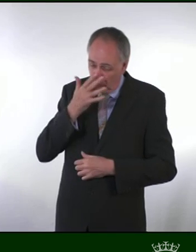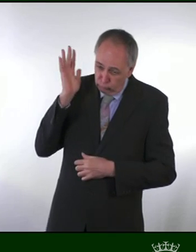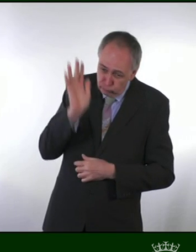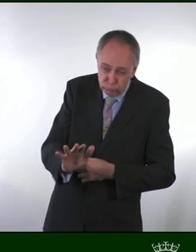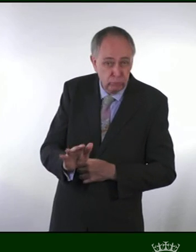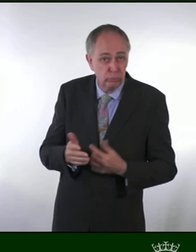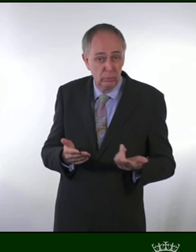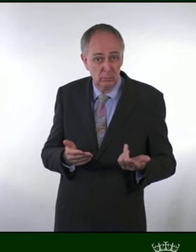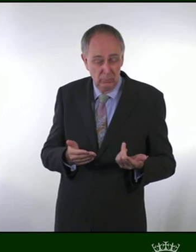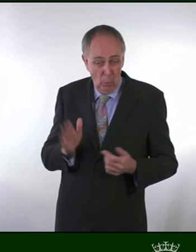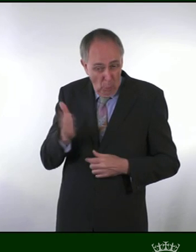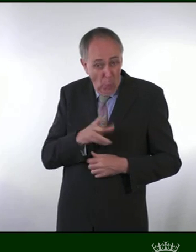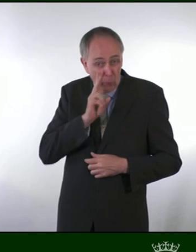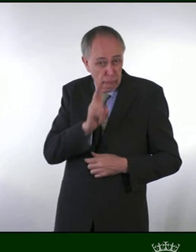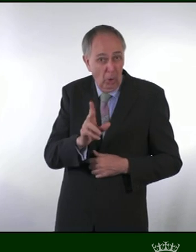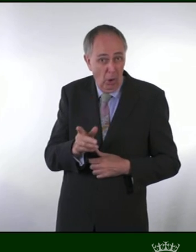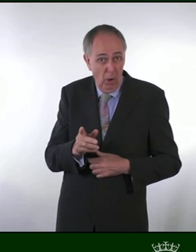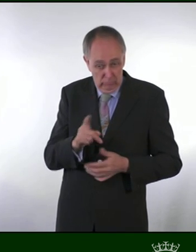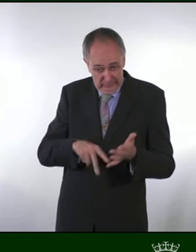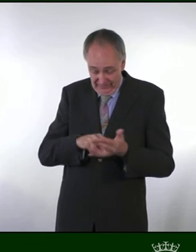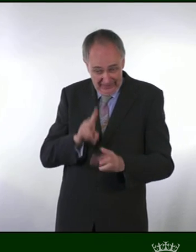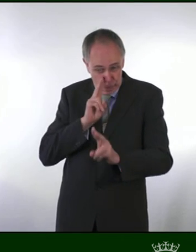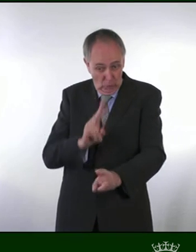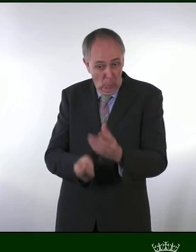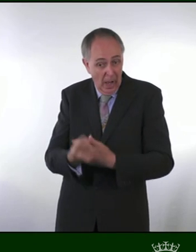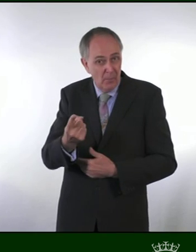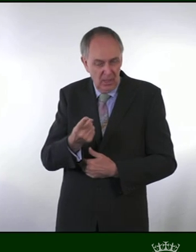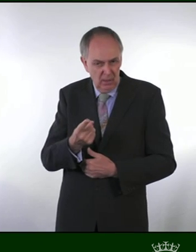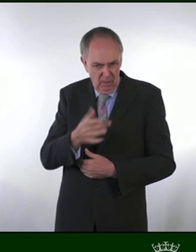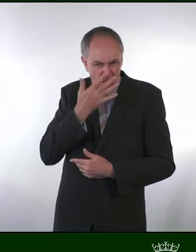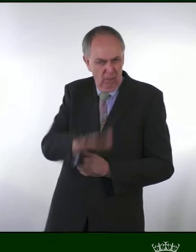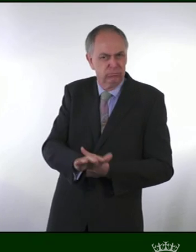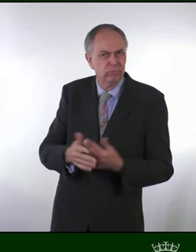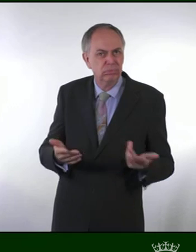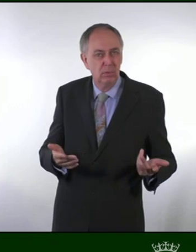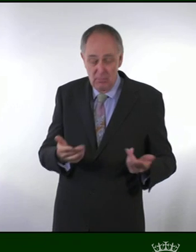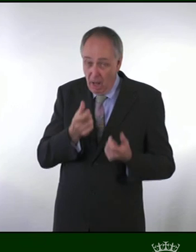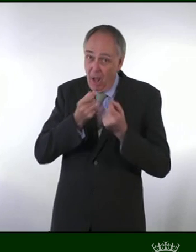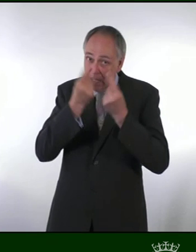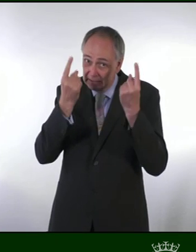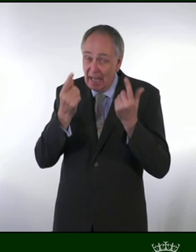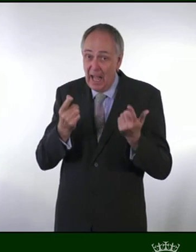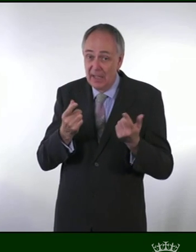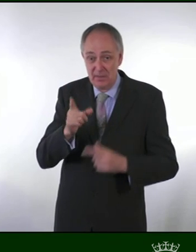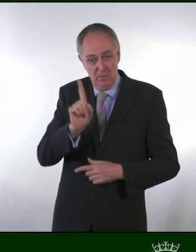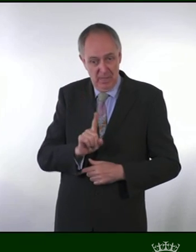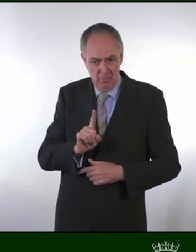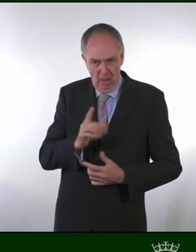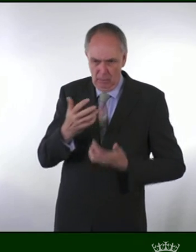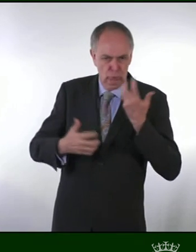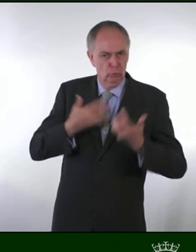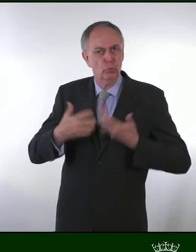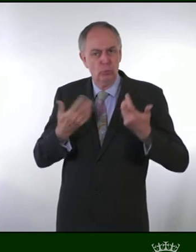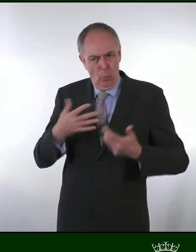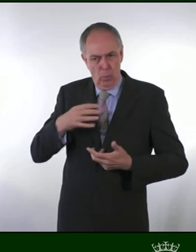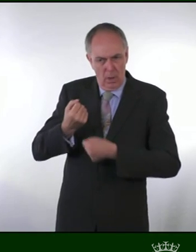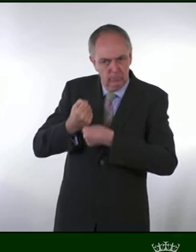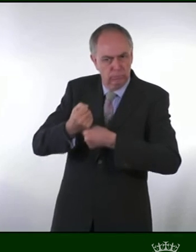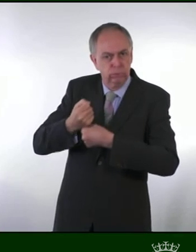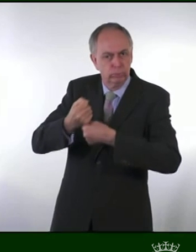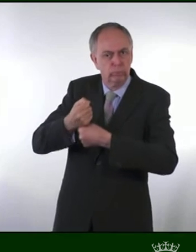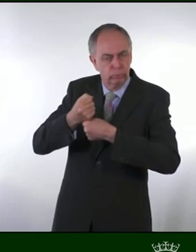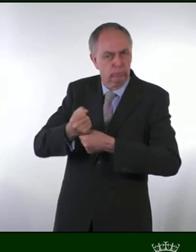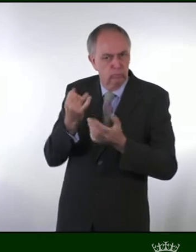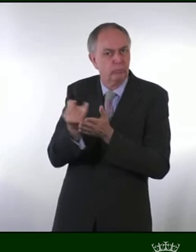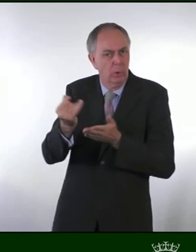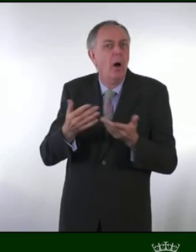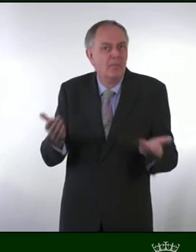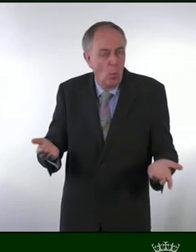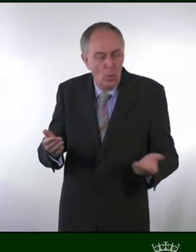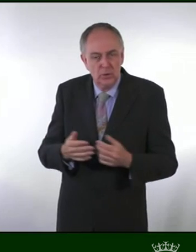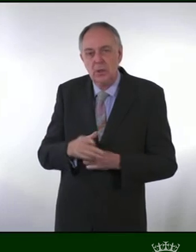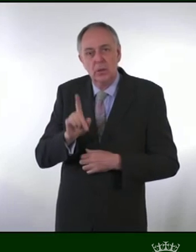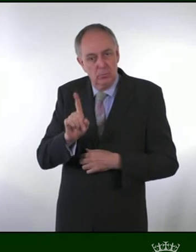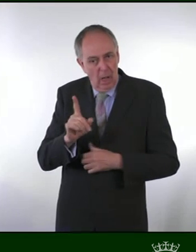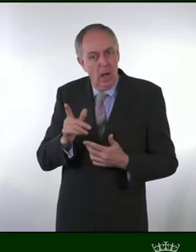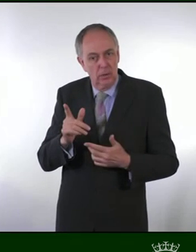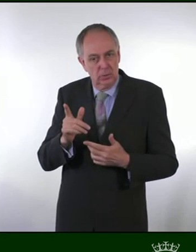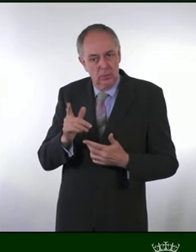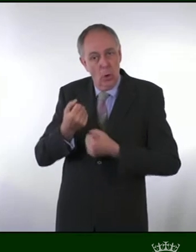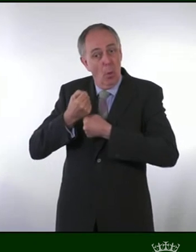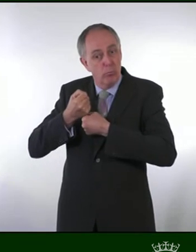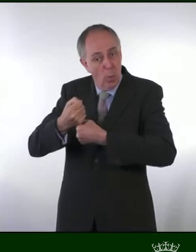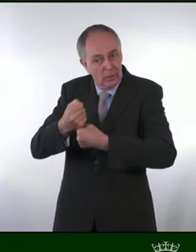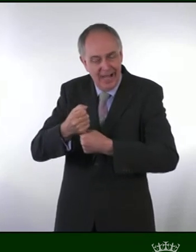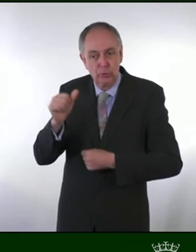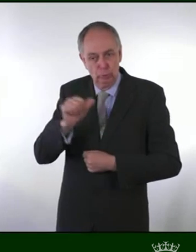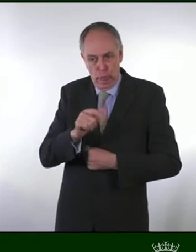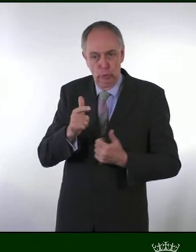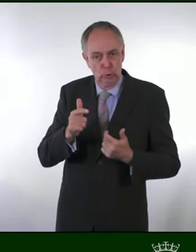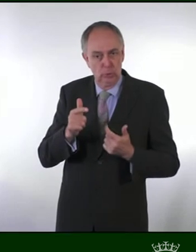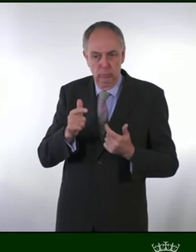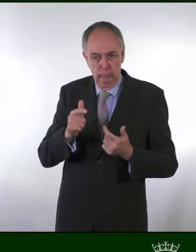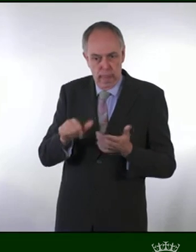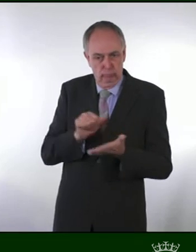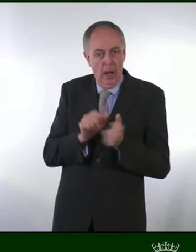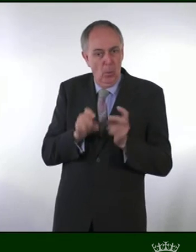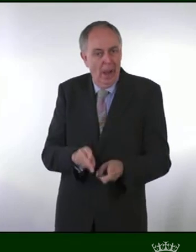We all saw it on our screens. I perfectly understand people’s right to protest at what took place, although obviously I also believe that protests should take place in a lawful and reasonable way.